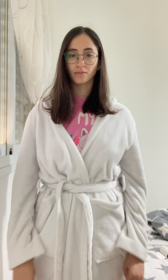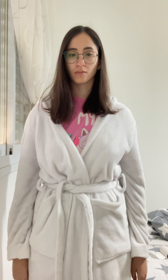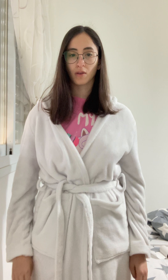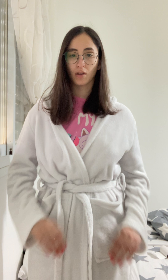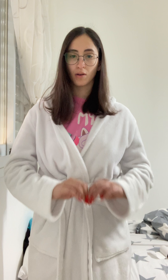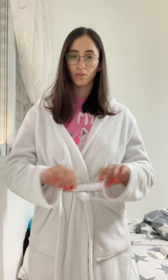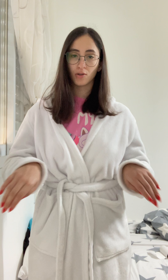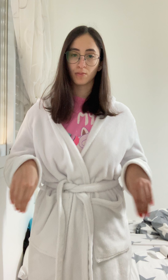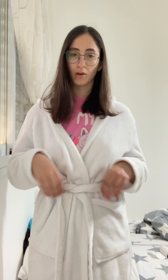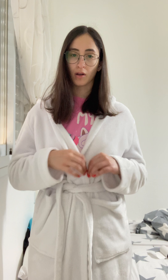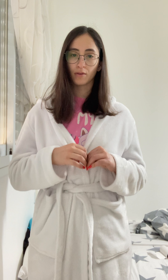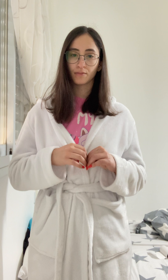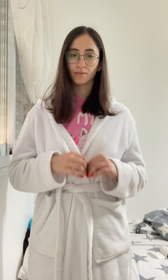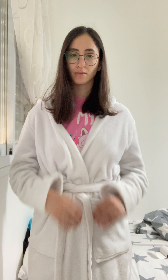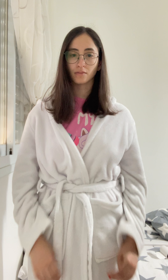משפחה